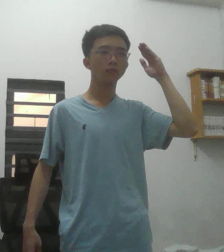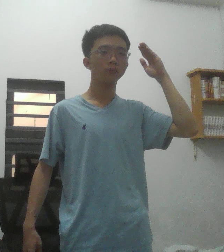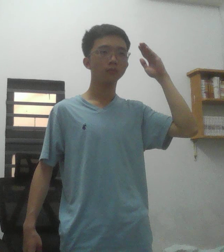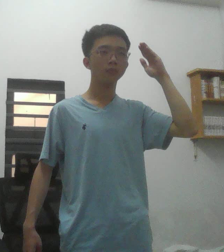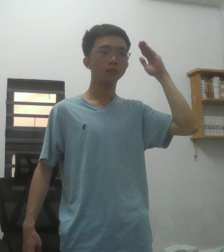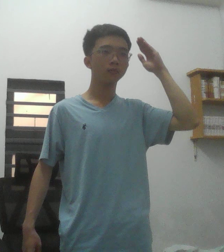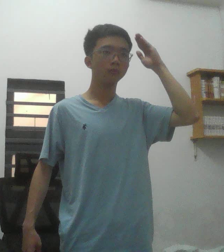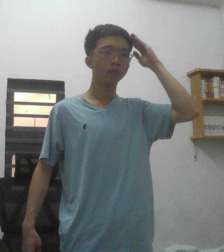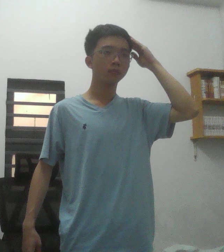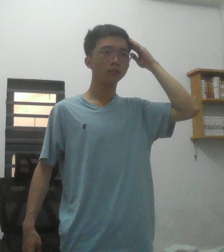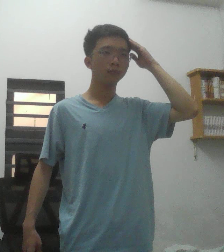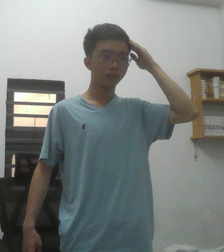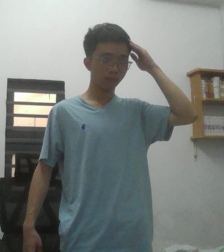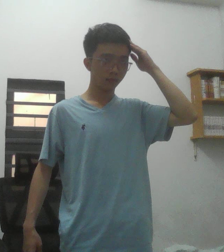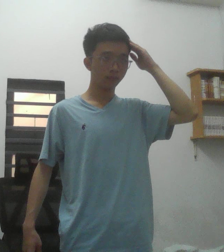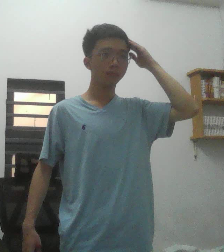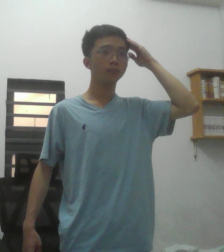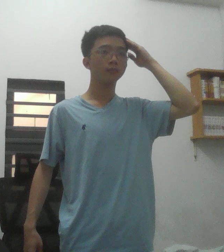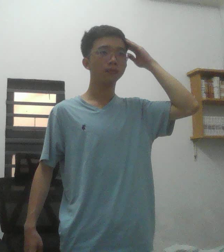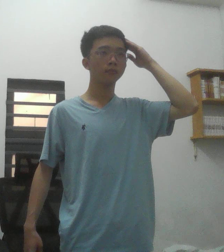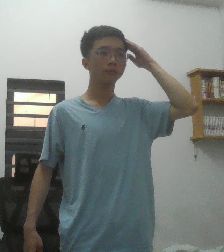biet